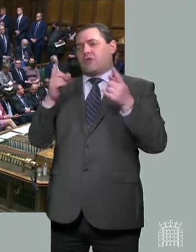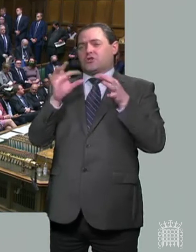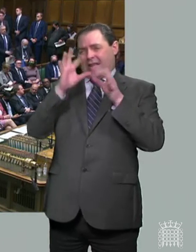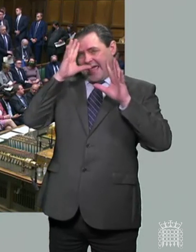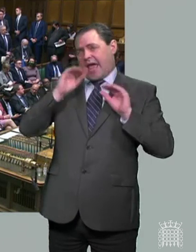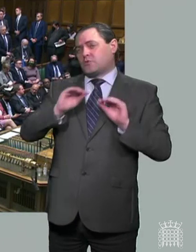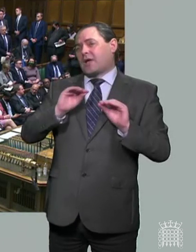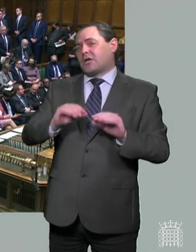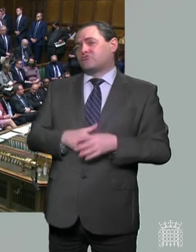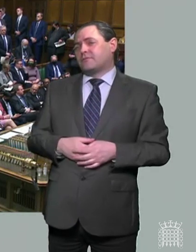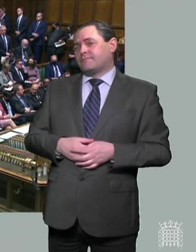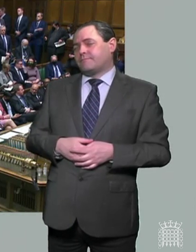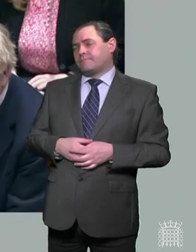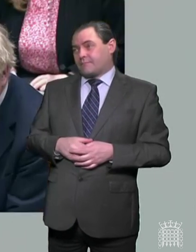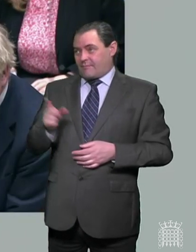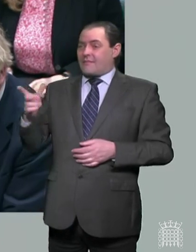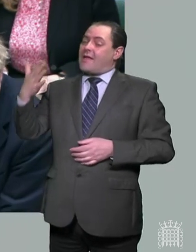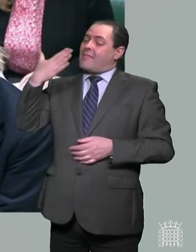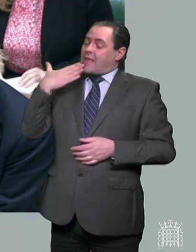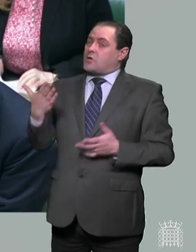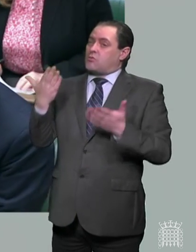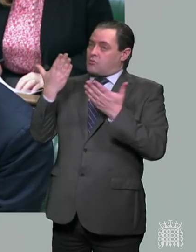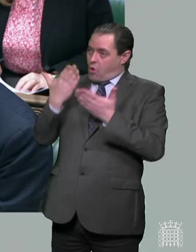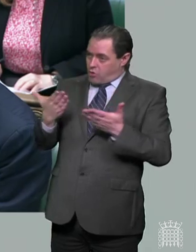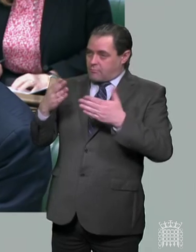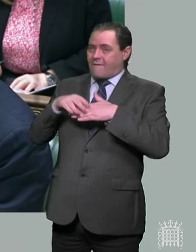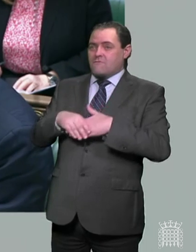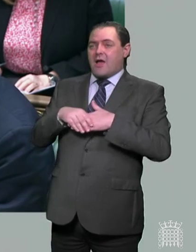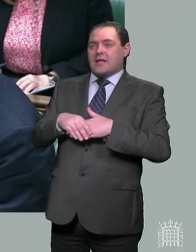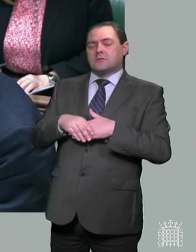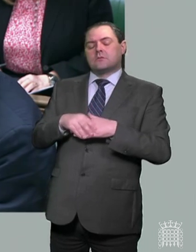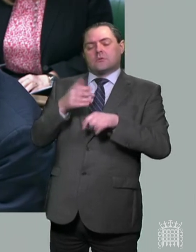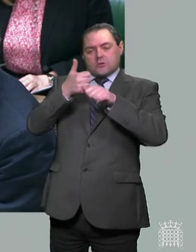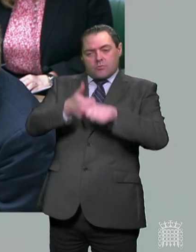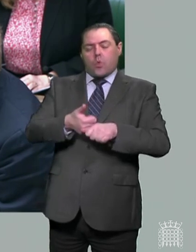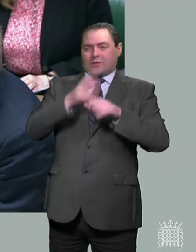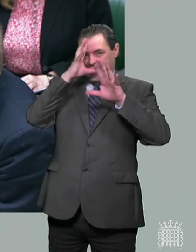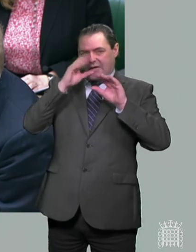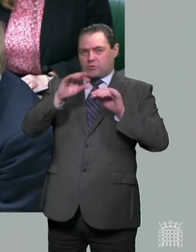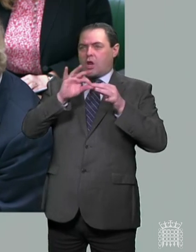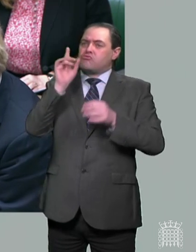I thank my honourable Friend very much for everything she does to support education for girls.